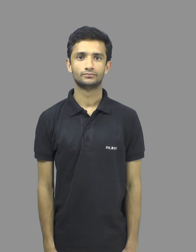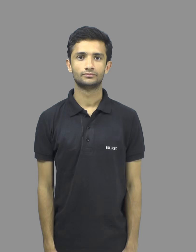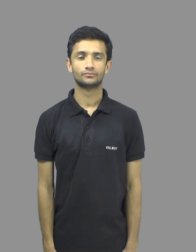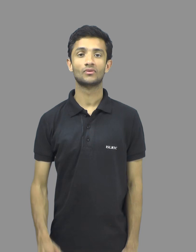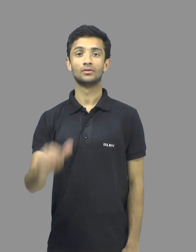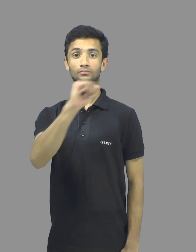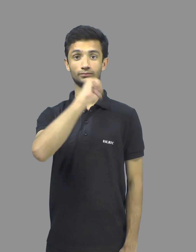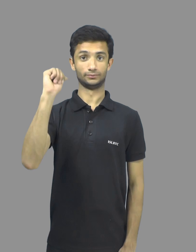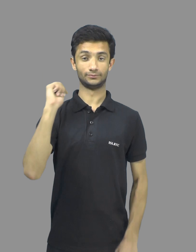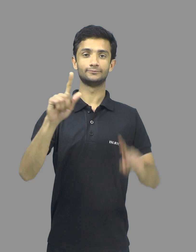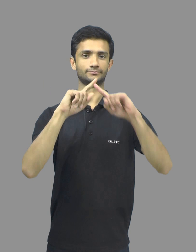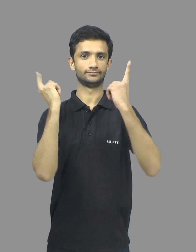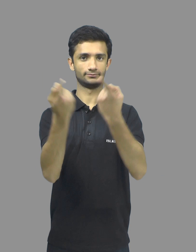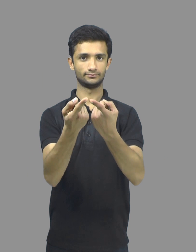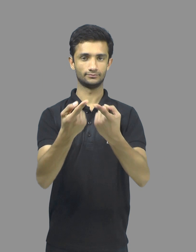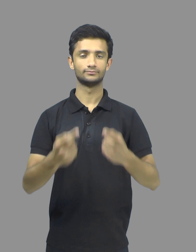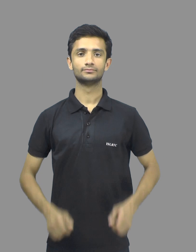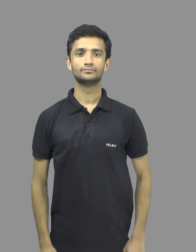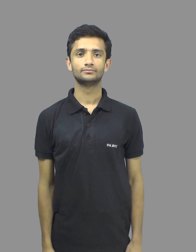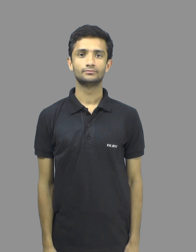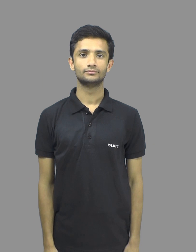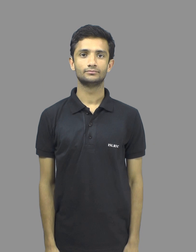Bathroom